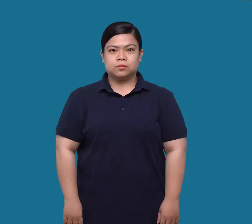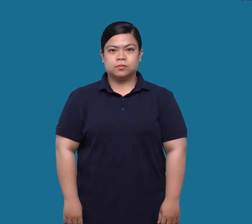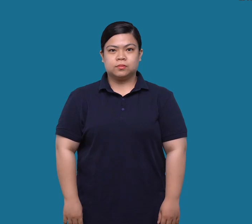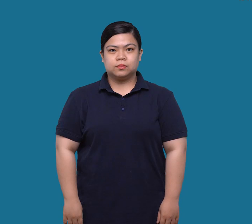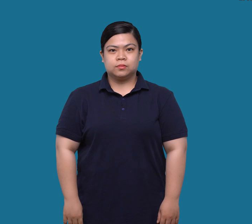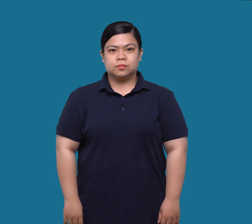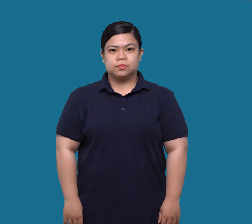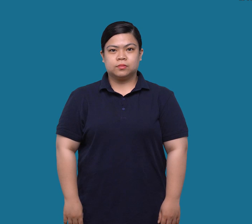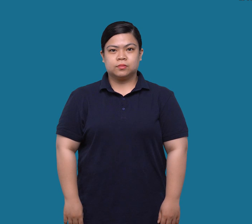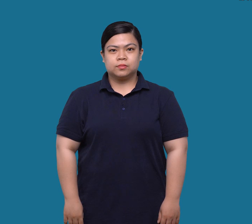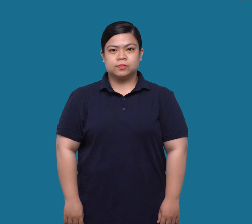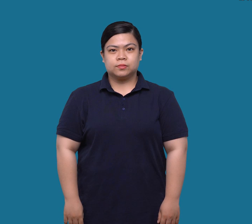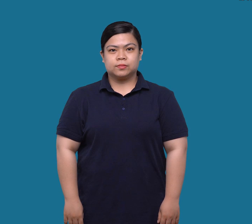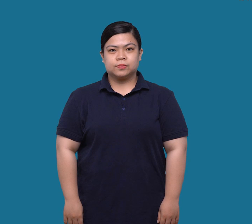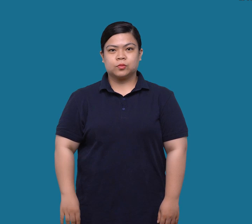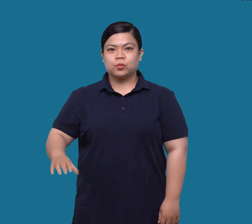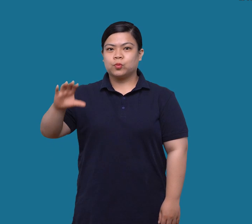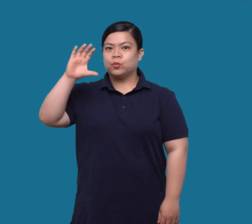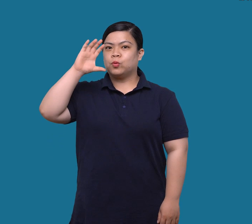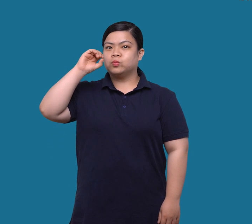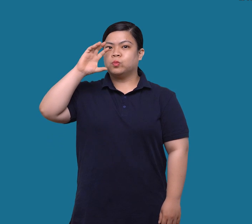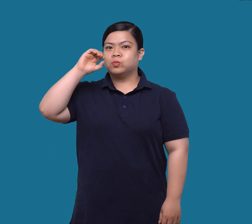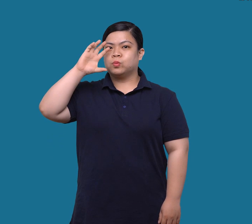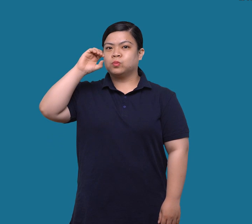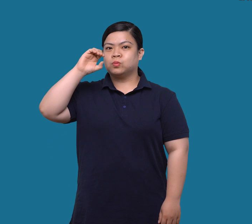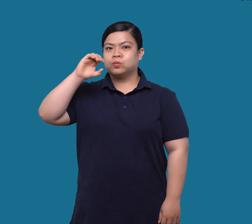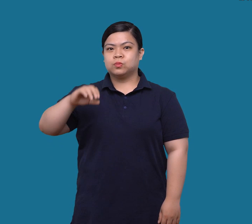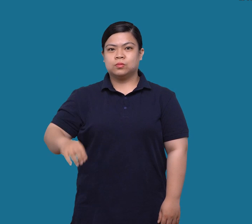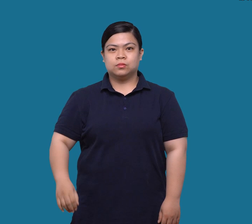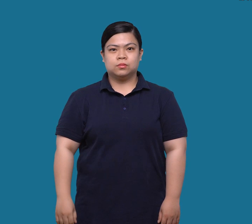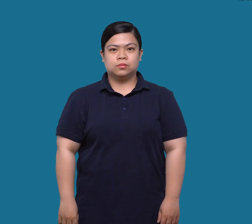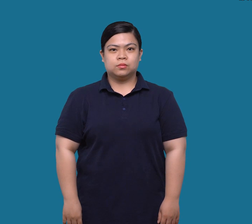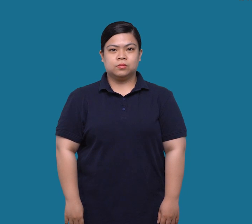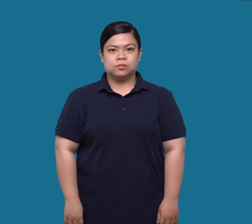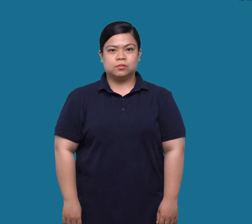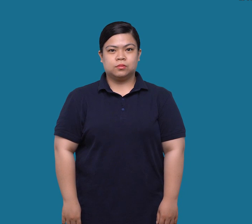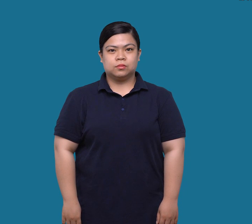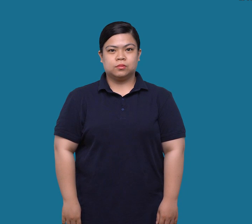bình sữa (em bé)